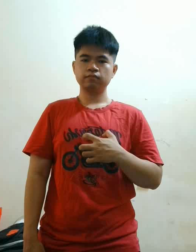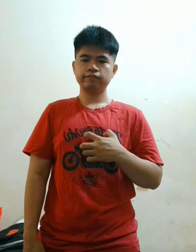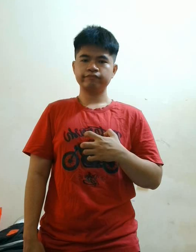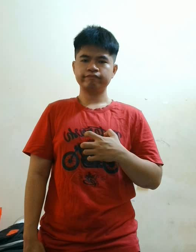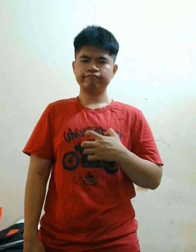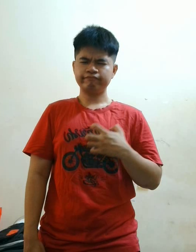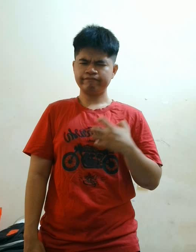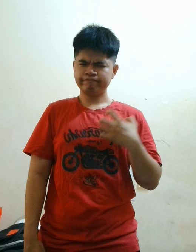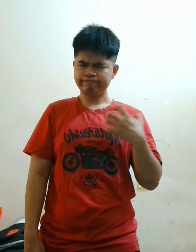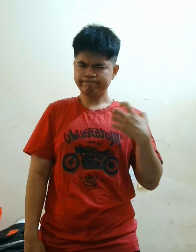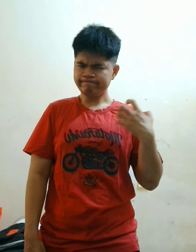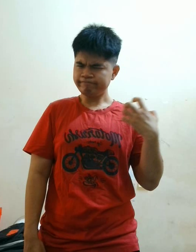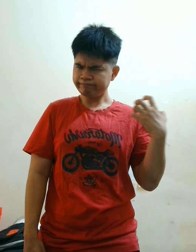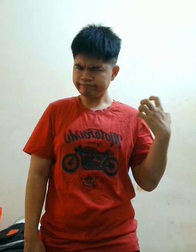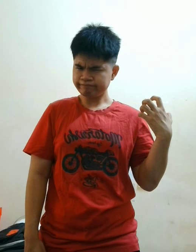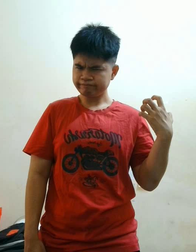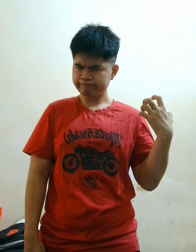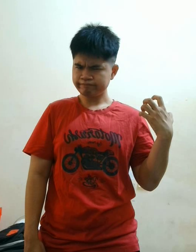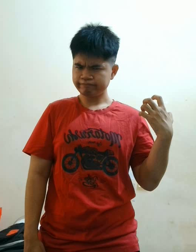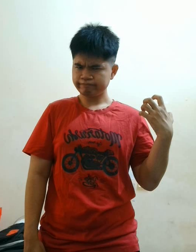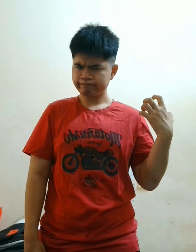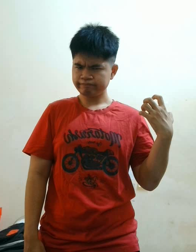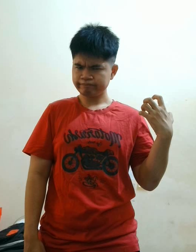tuc gian